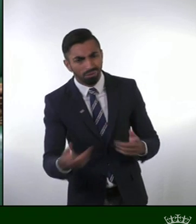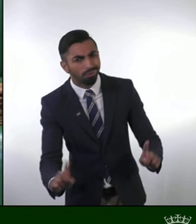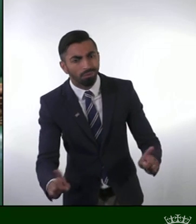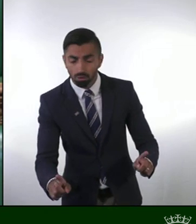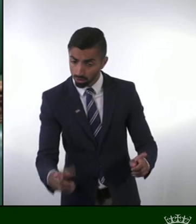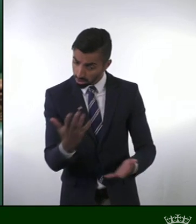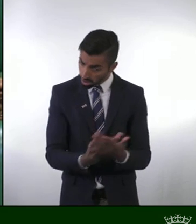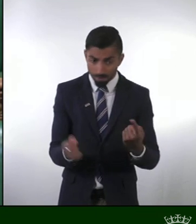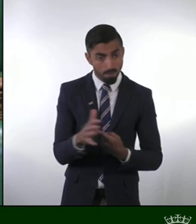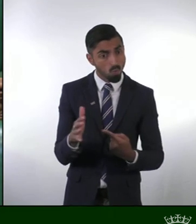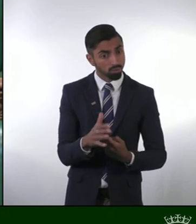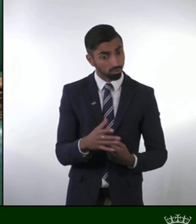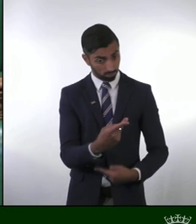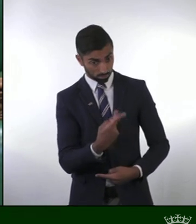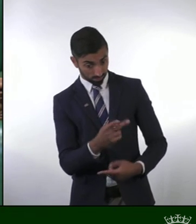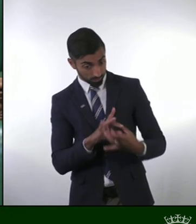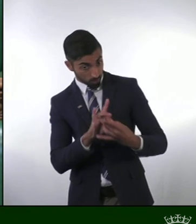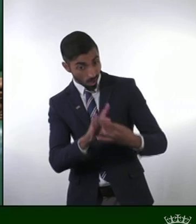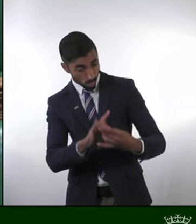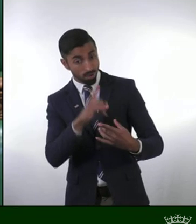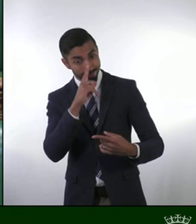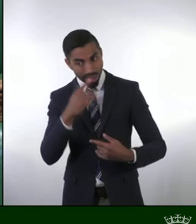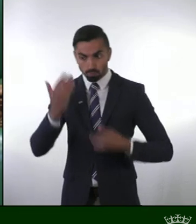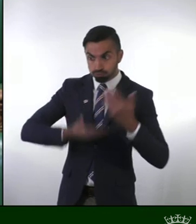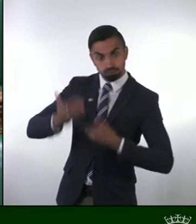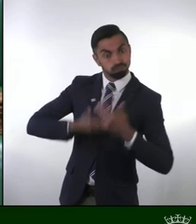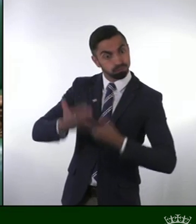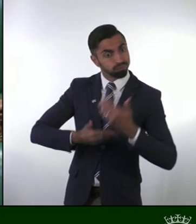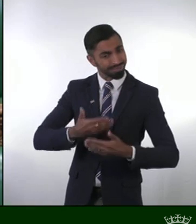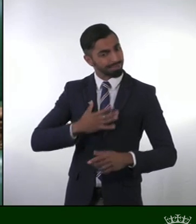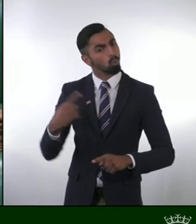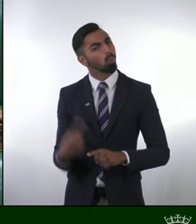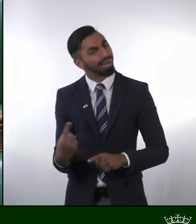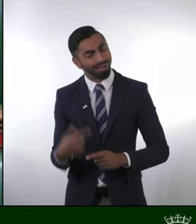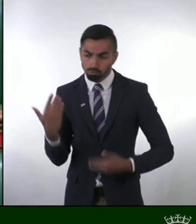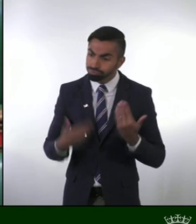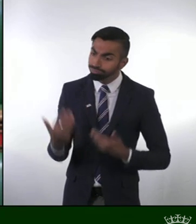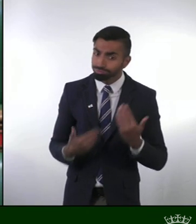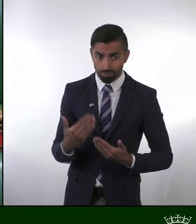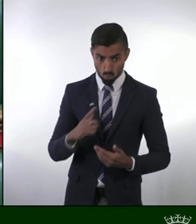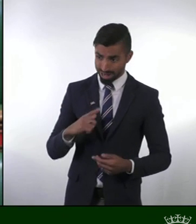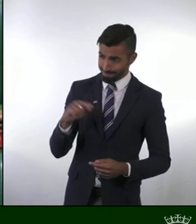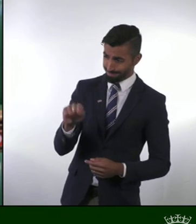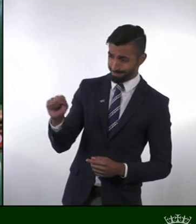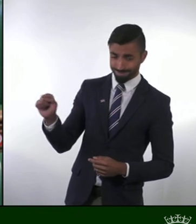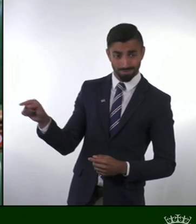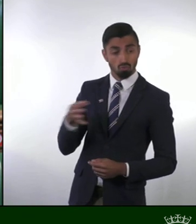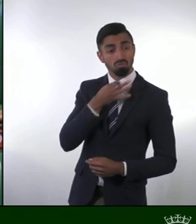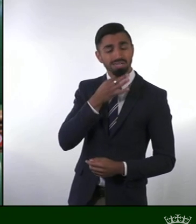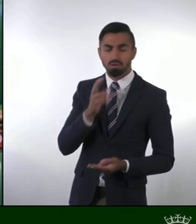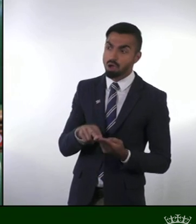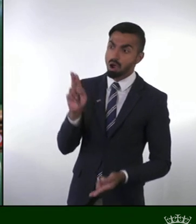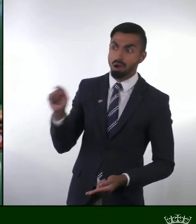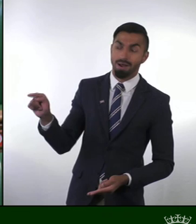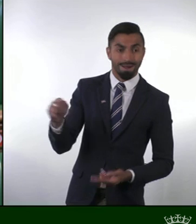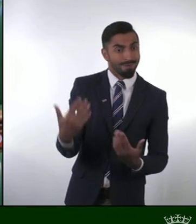This is a serious issue, and we can make progress together, but it is important that it is done swiftly for those most at risk.